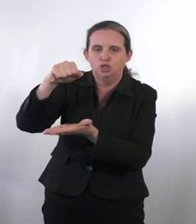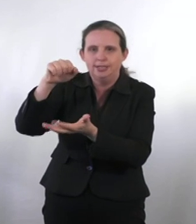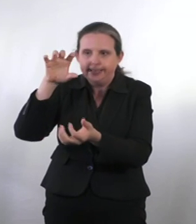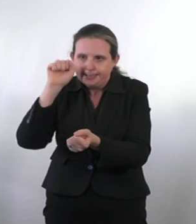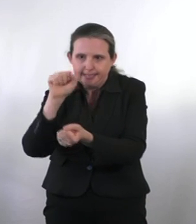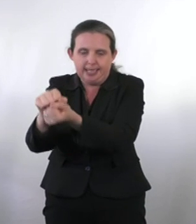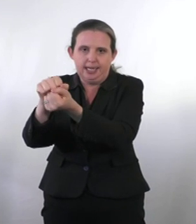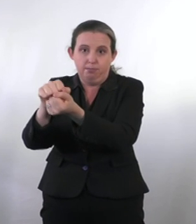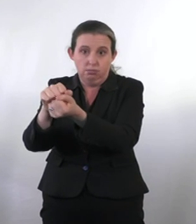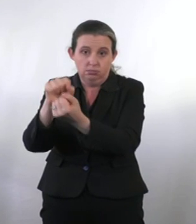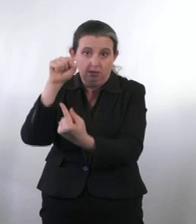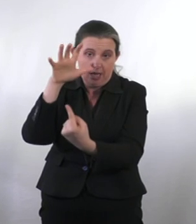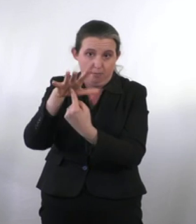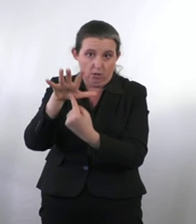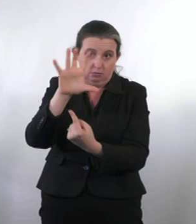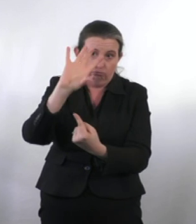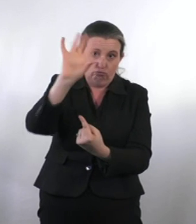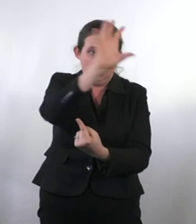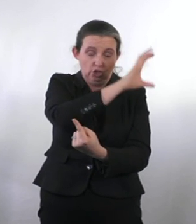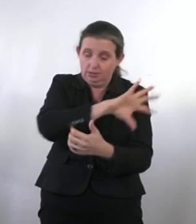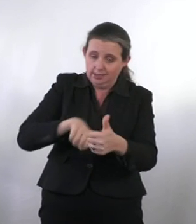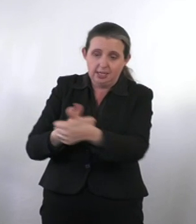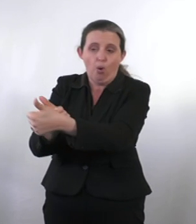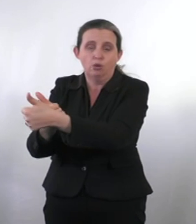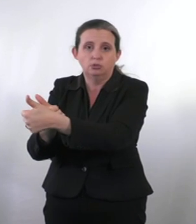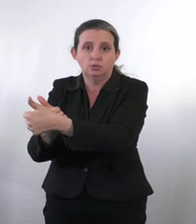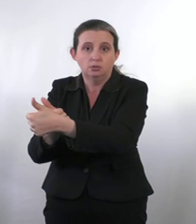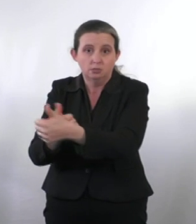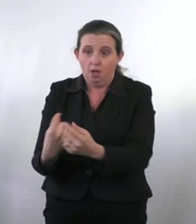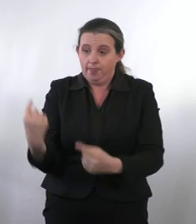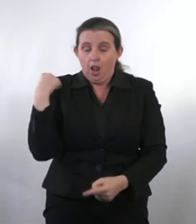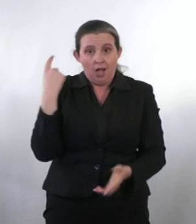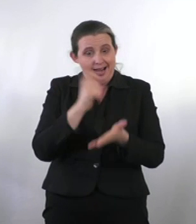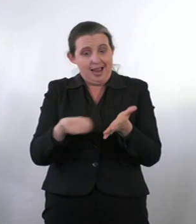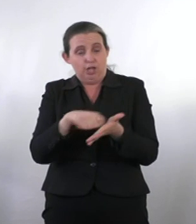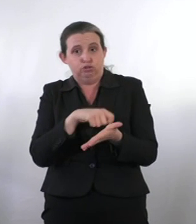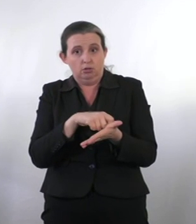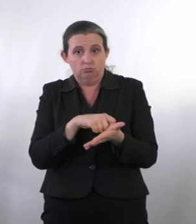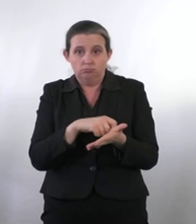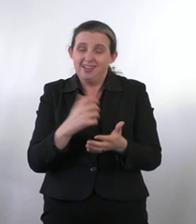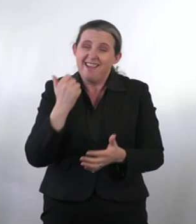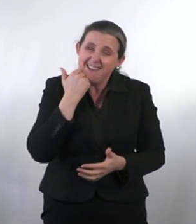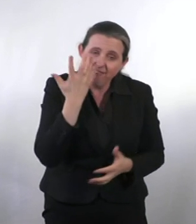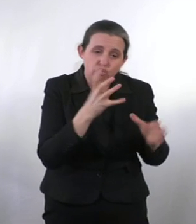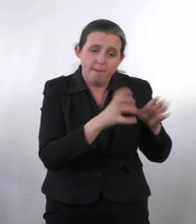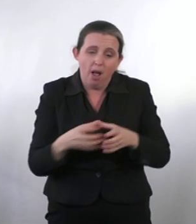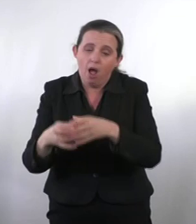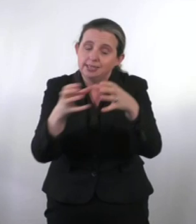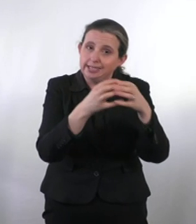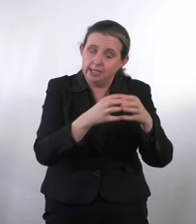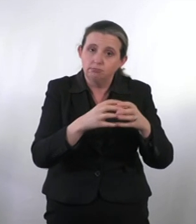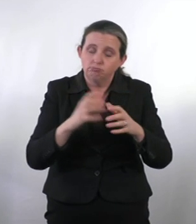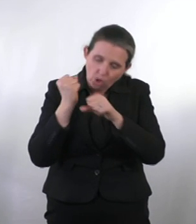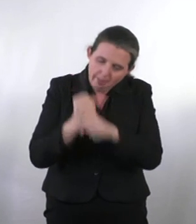At the last general election, every major party recommitted to that moral mission of helping the world’s poorest and most vulnerable.